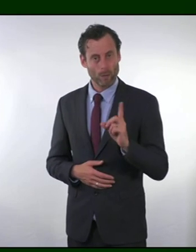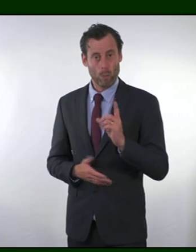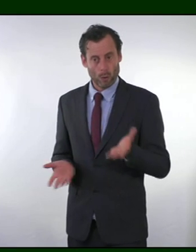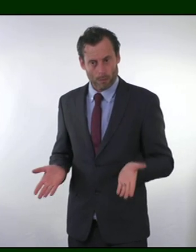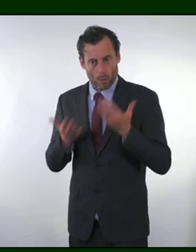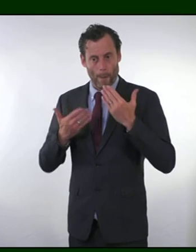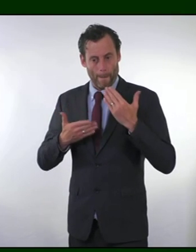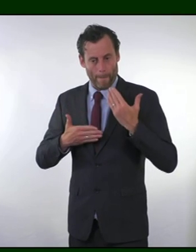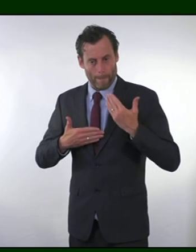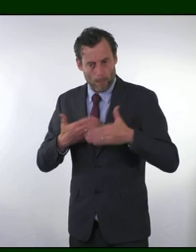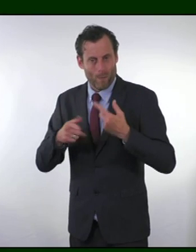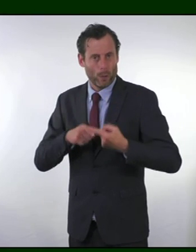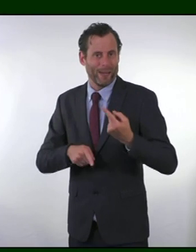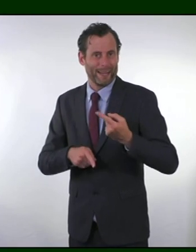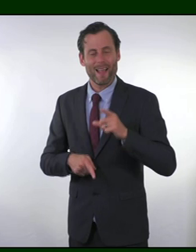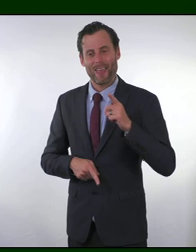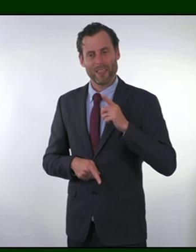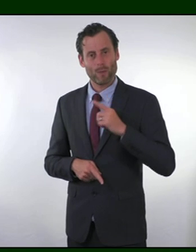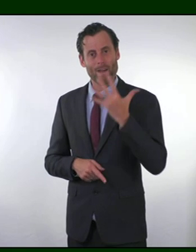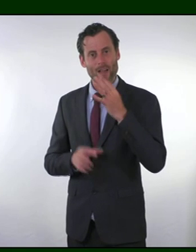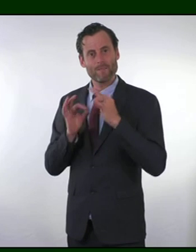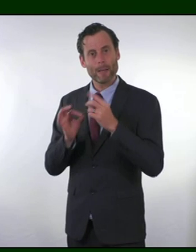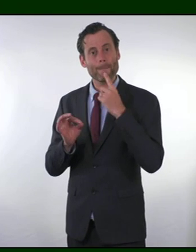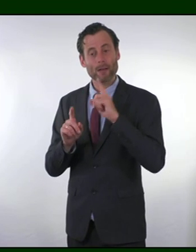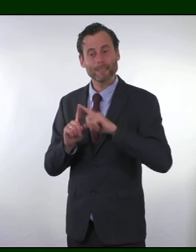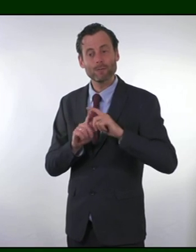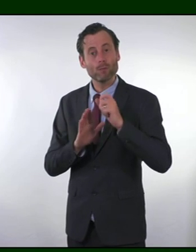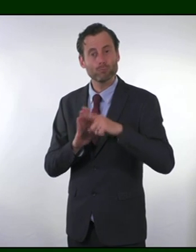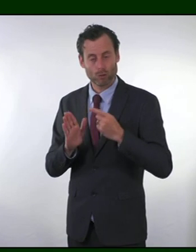That is why we brought forward £5 billion-worth of projects and why we have initiated Project Speed